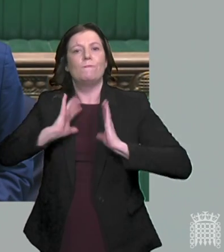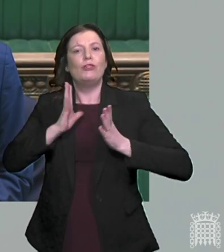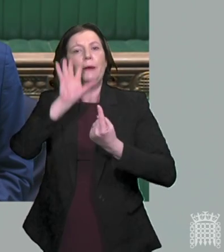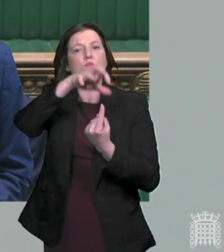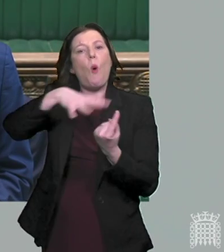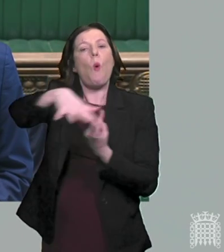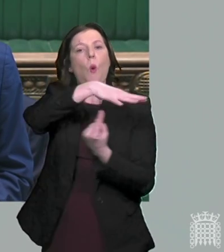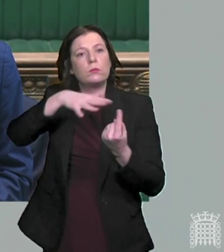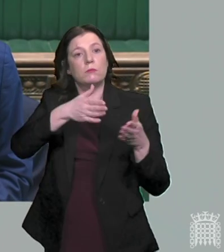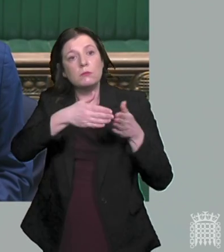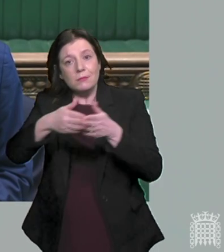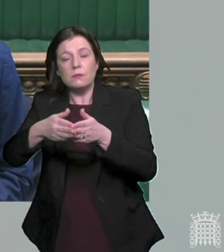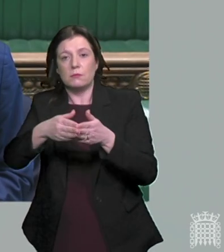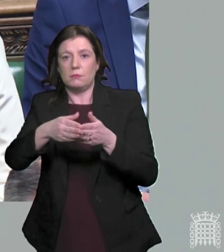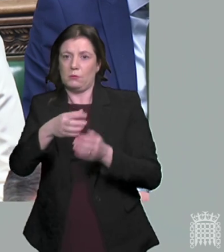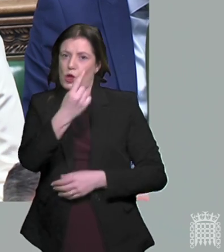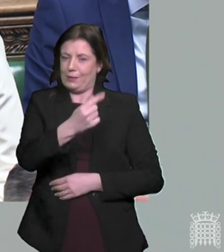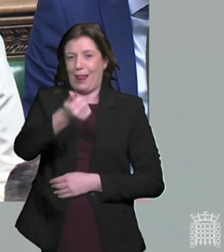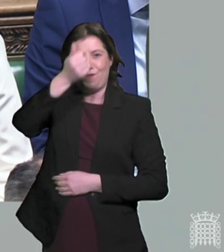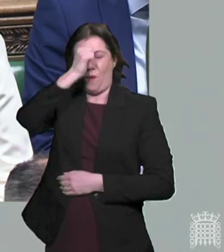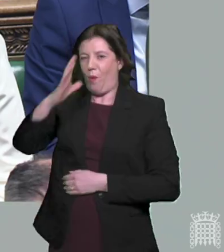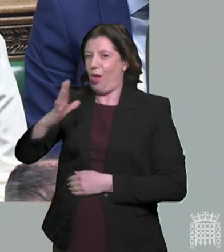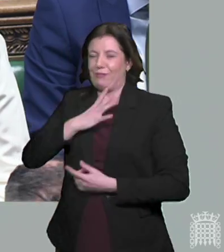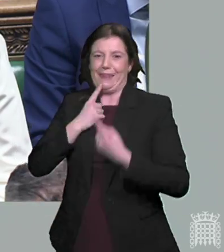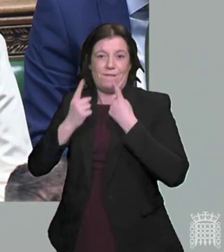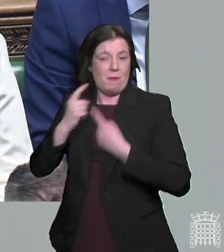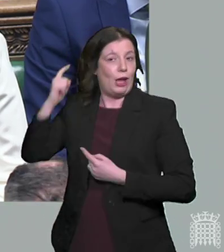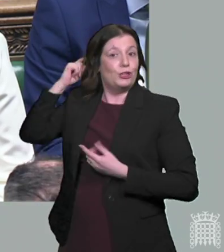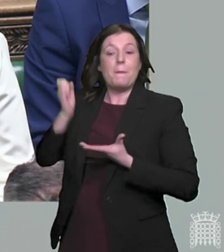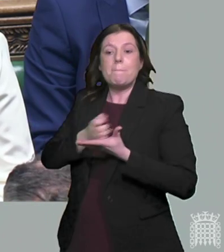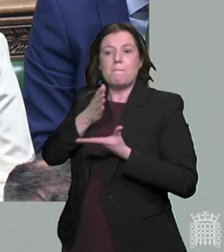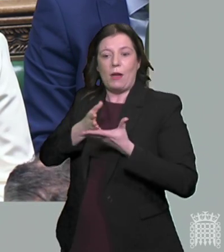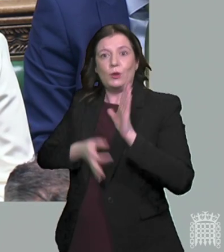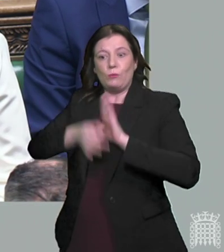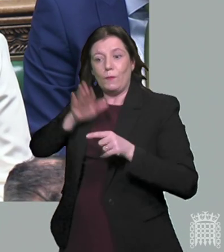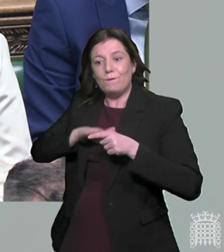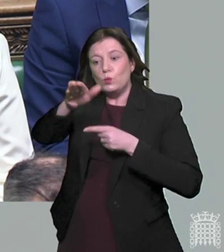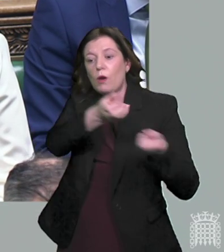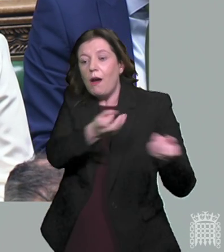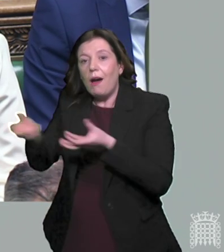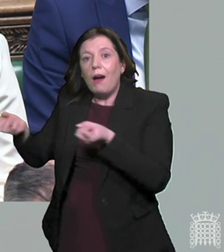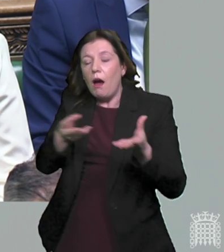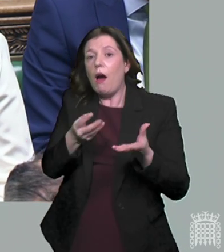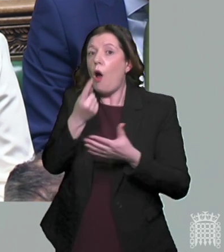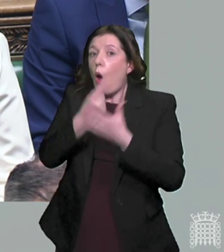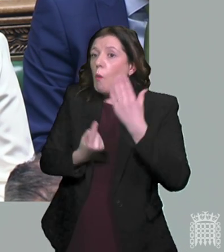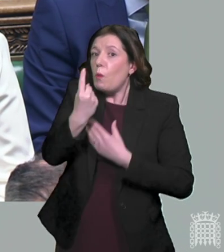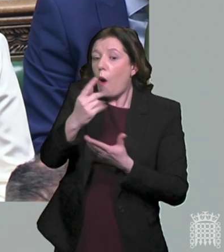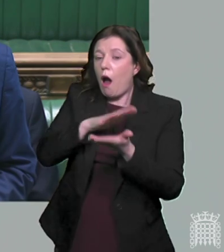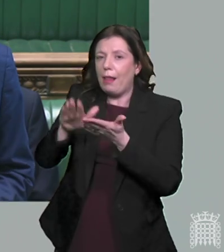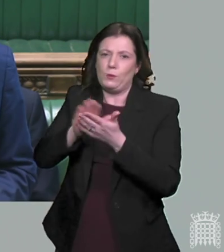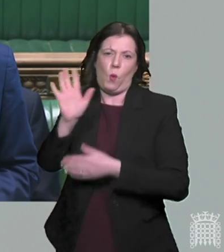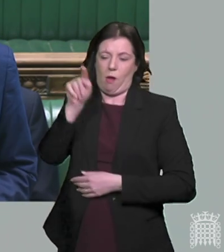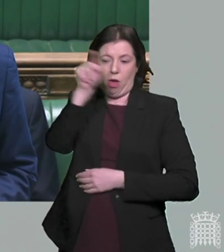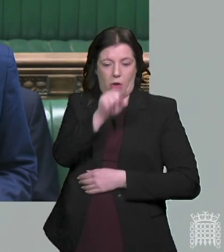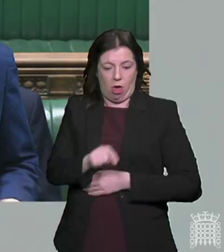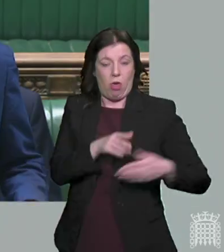She knows that there are opportunities, through freeports, to boost the trade through Holyhead and other ports in Wales that are seeking the same designation.